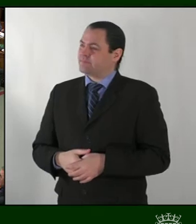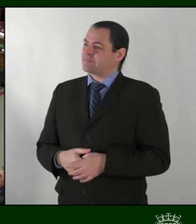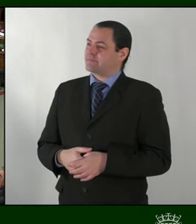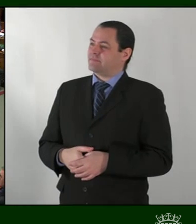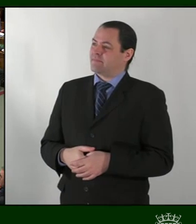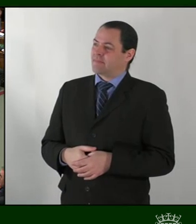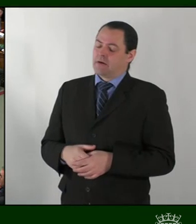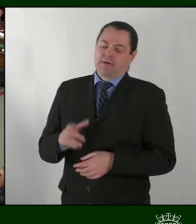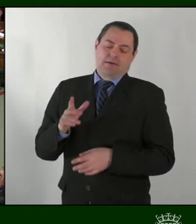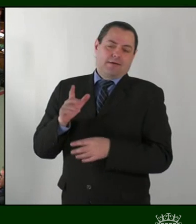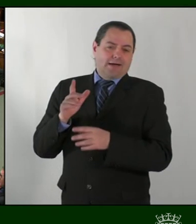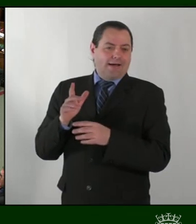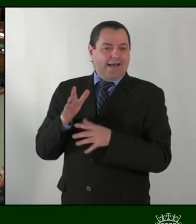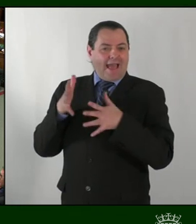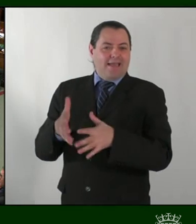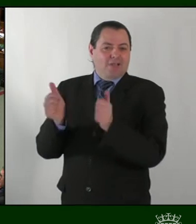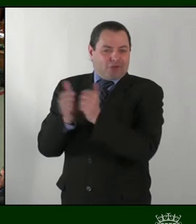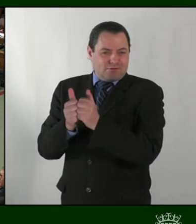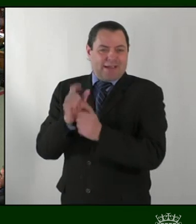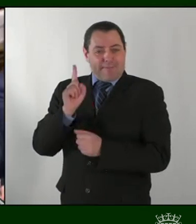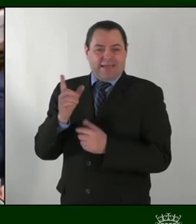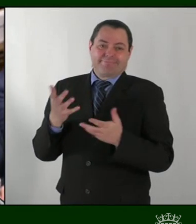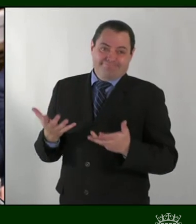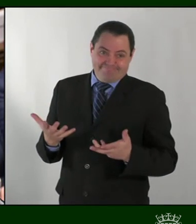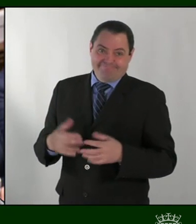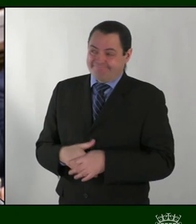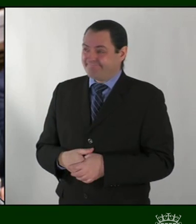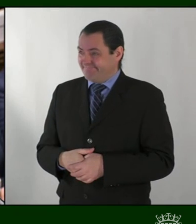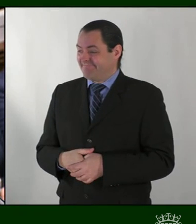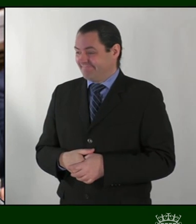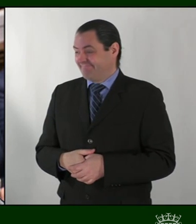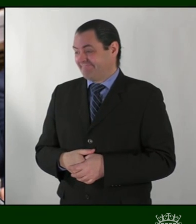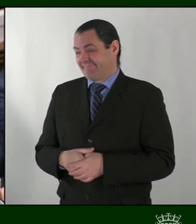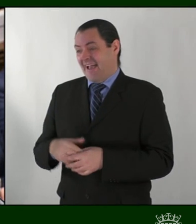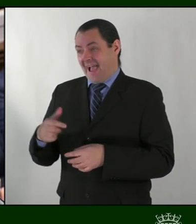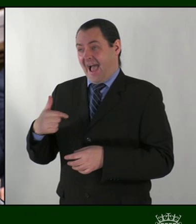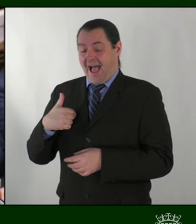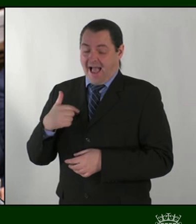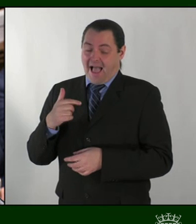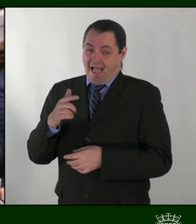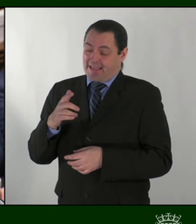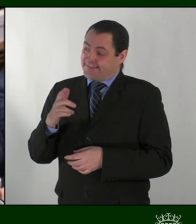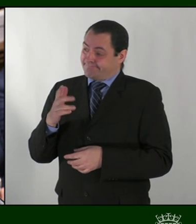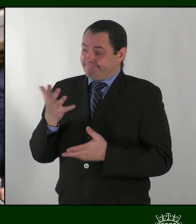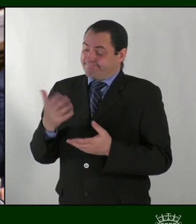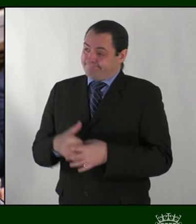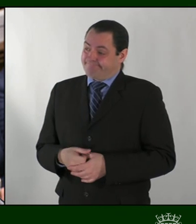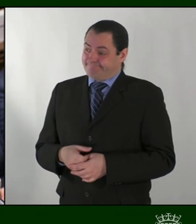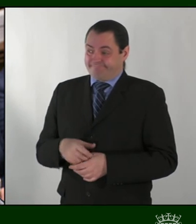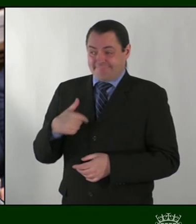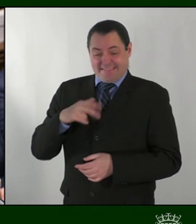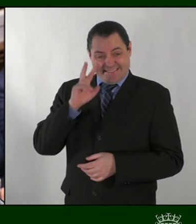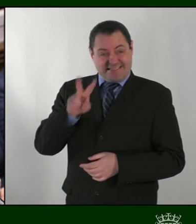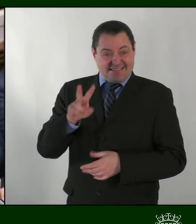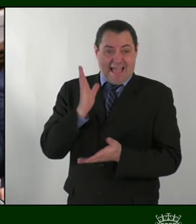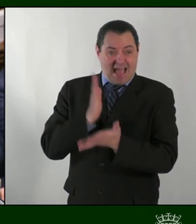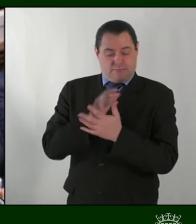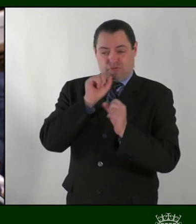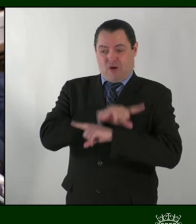I hate agreeing with these people, but I do find it odd that the House of Lords has chosen to do that, but it is a decision for it.